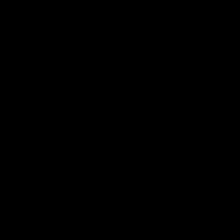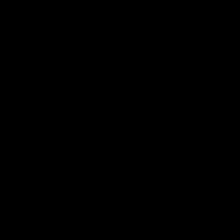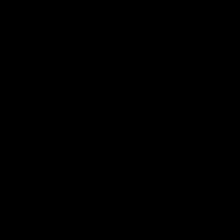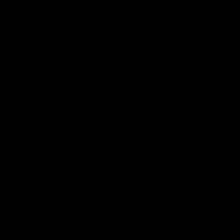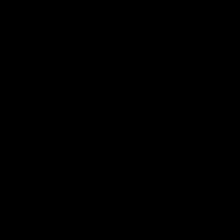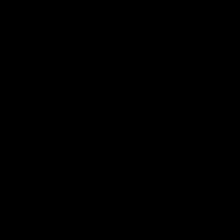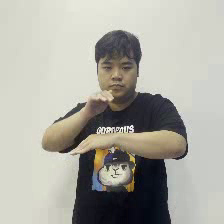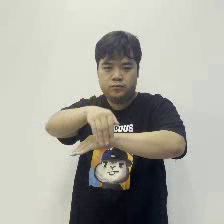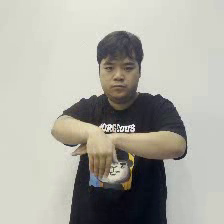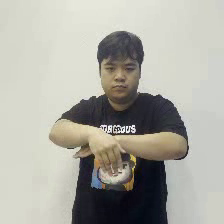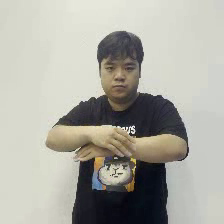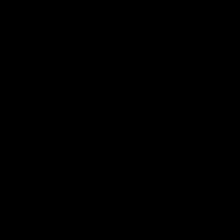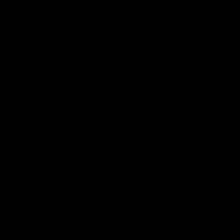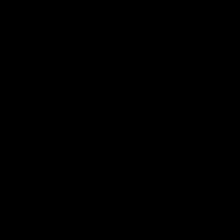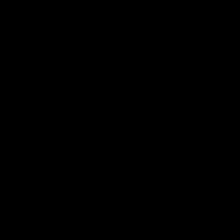Chiều